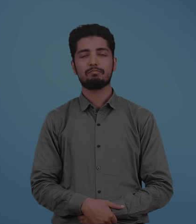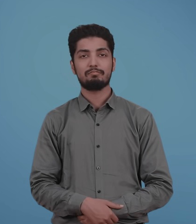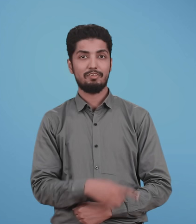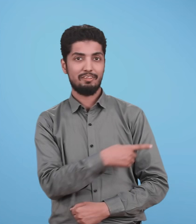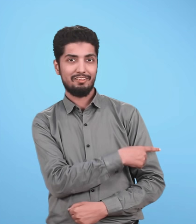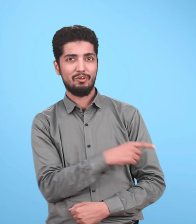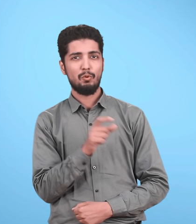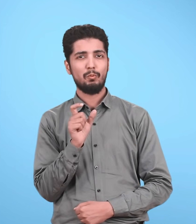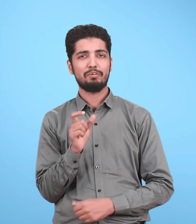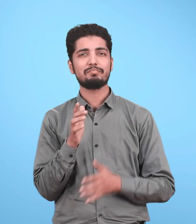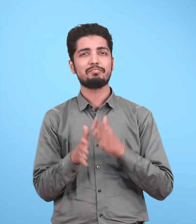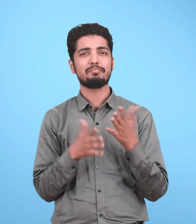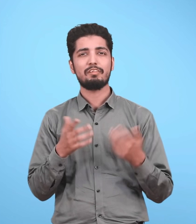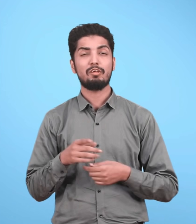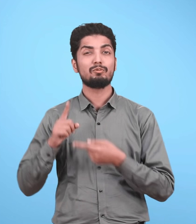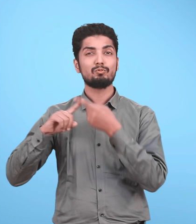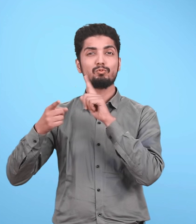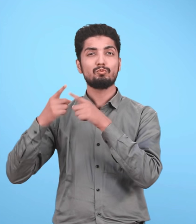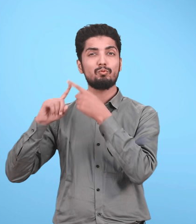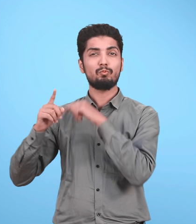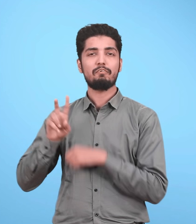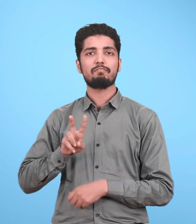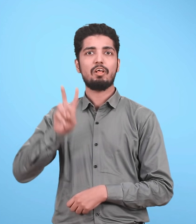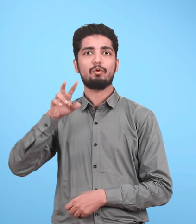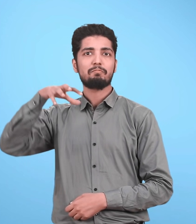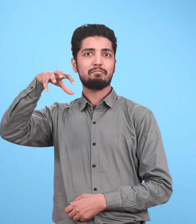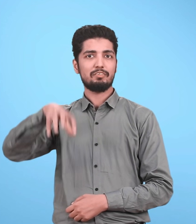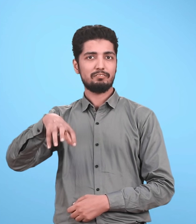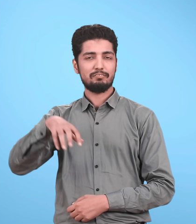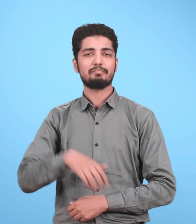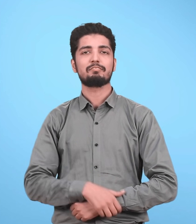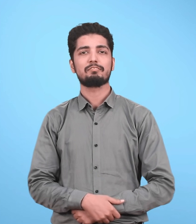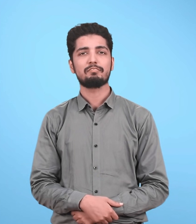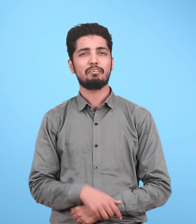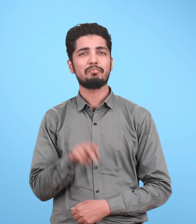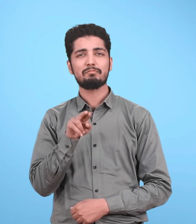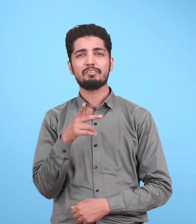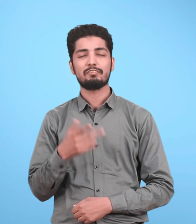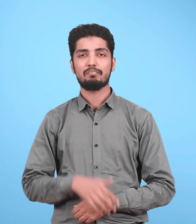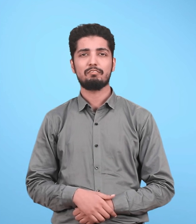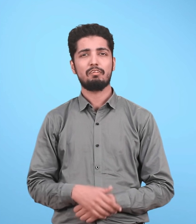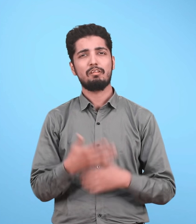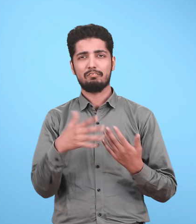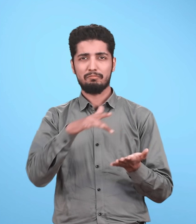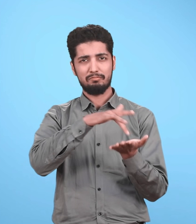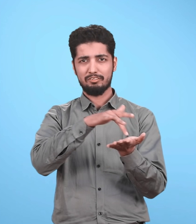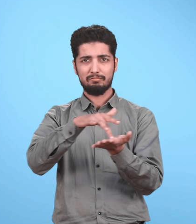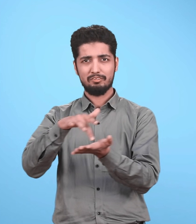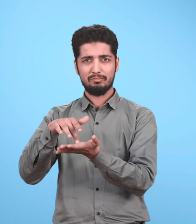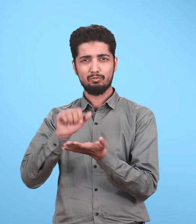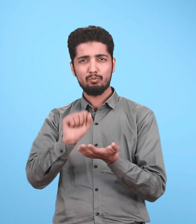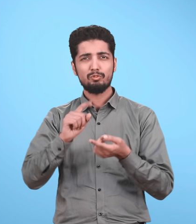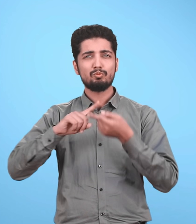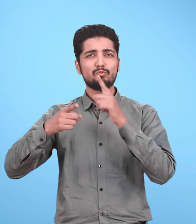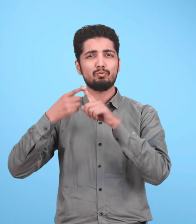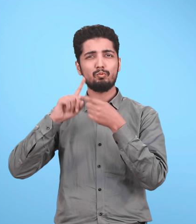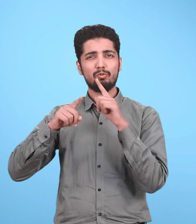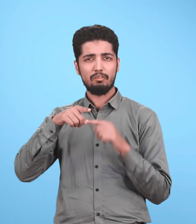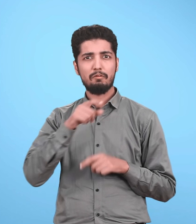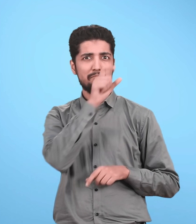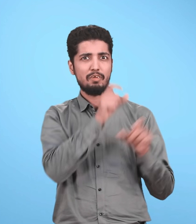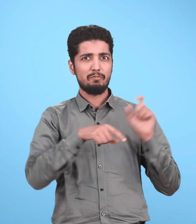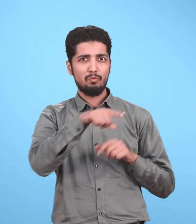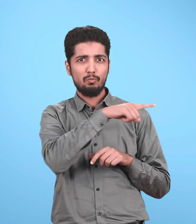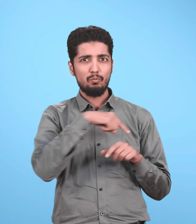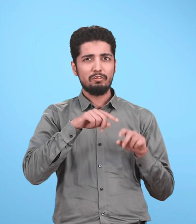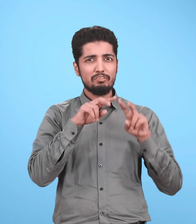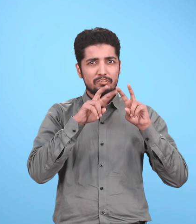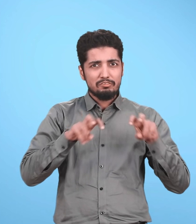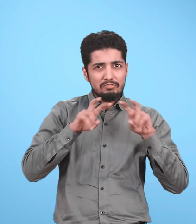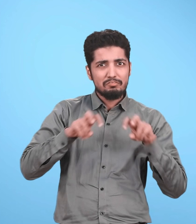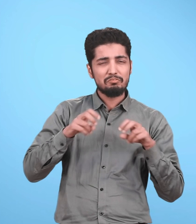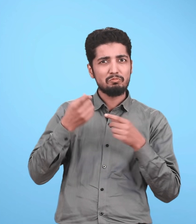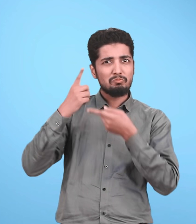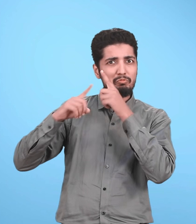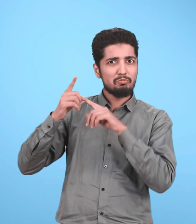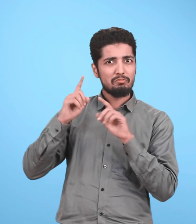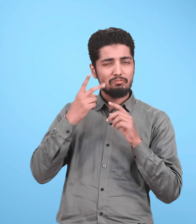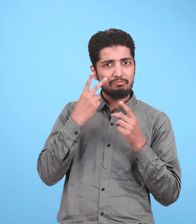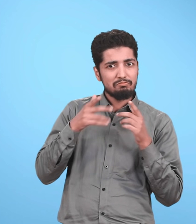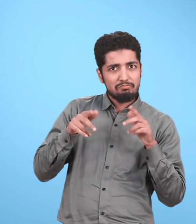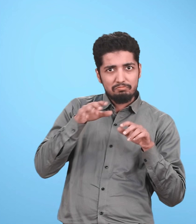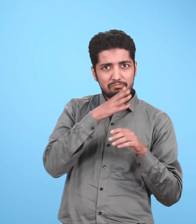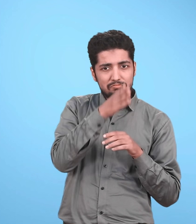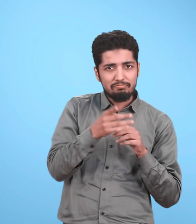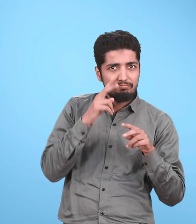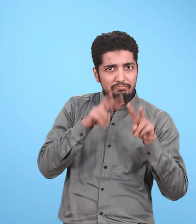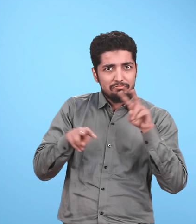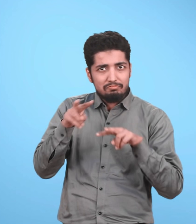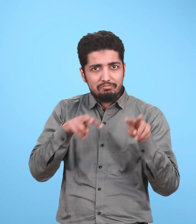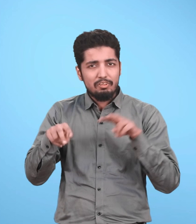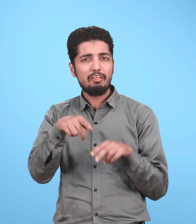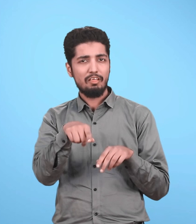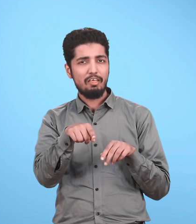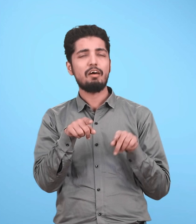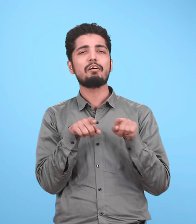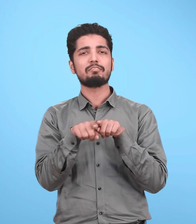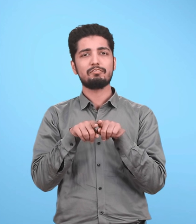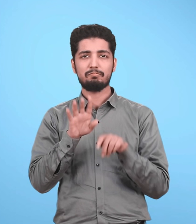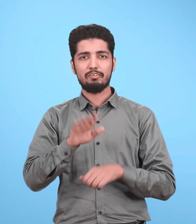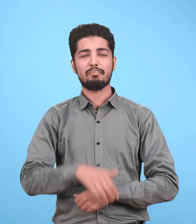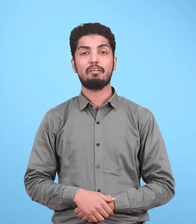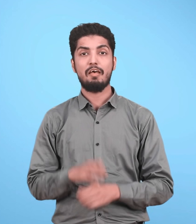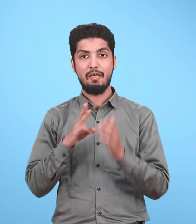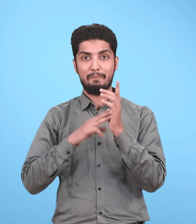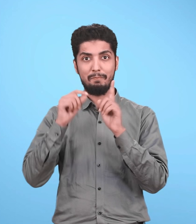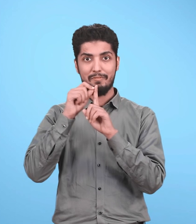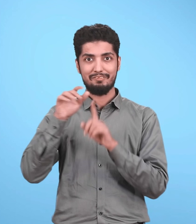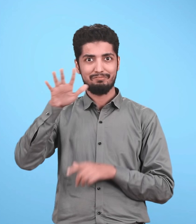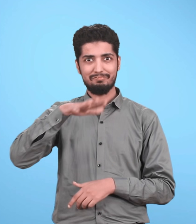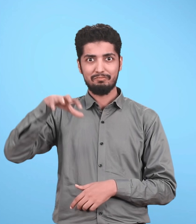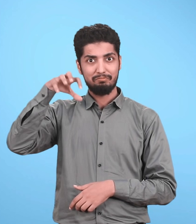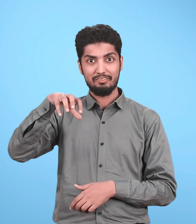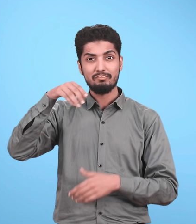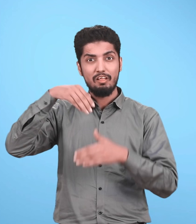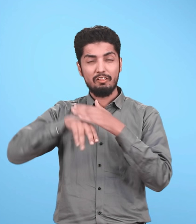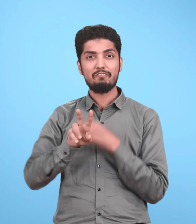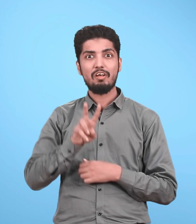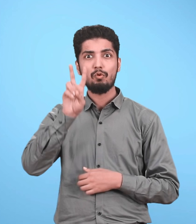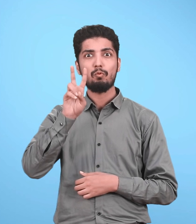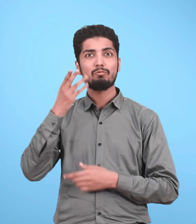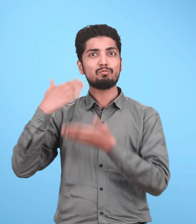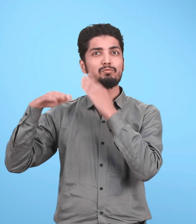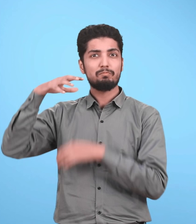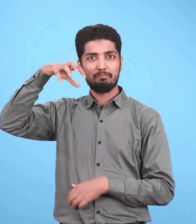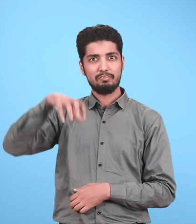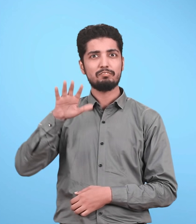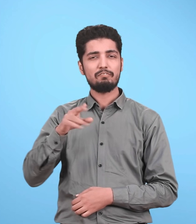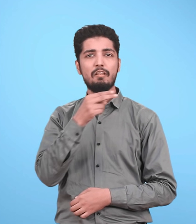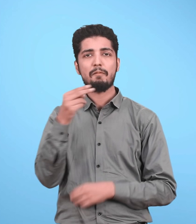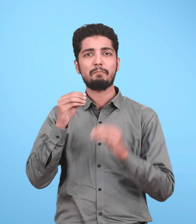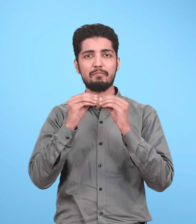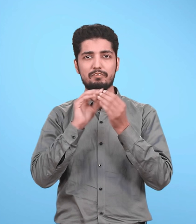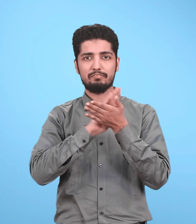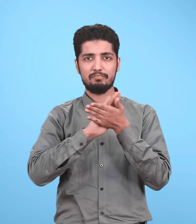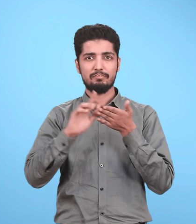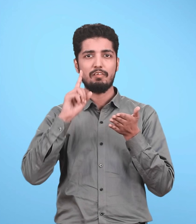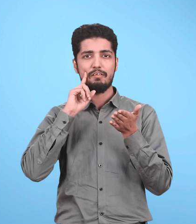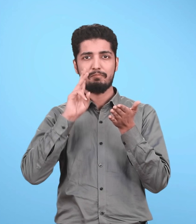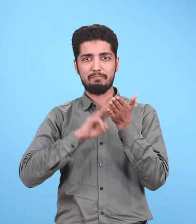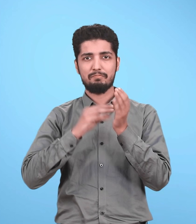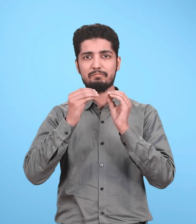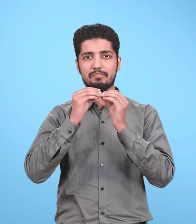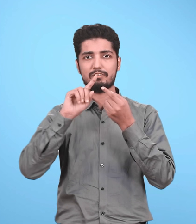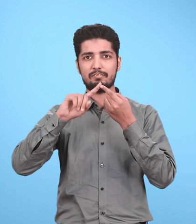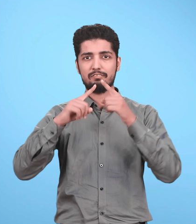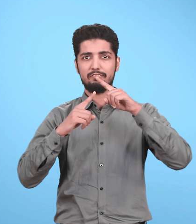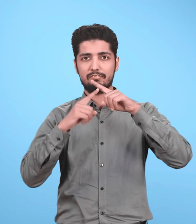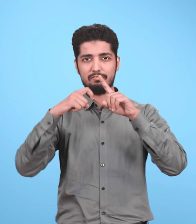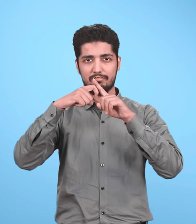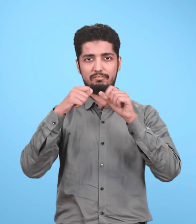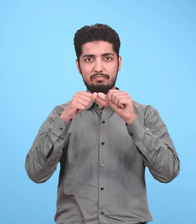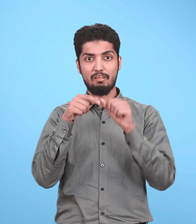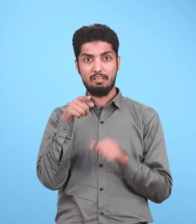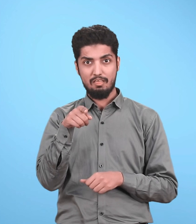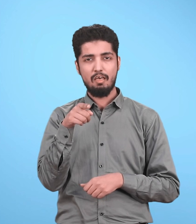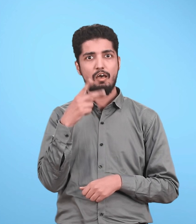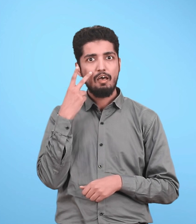Site. This sign means site. It refers to a place where archeologists find historical evidence. For example, Bhimbetka is a site in present day Madhya Pradesh